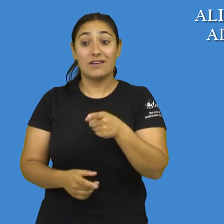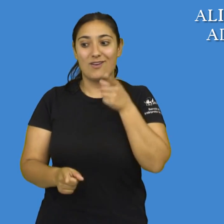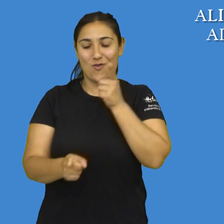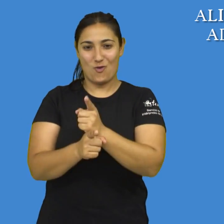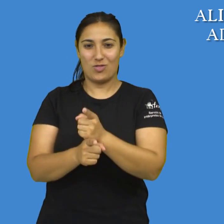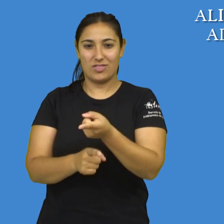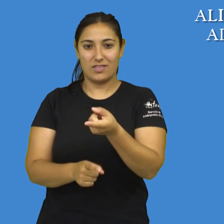contra